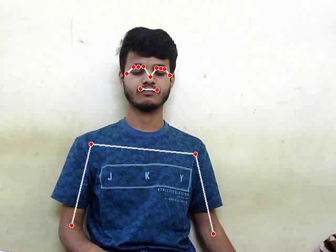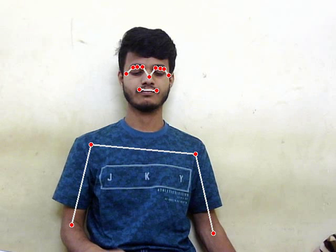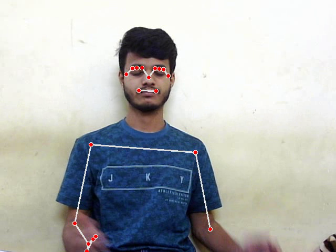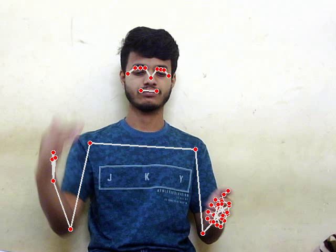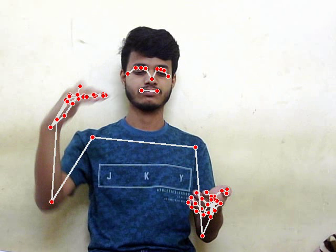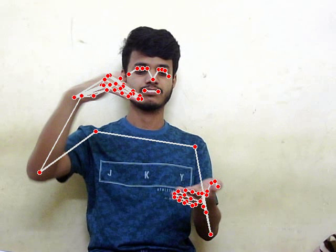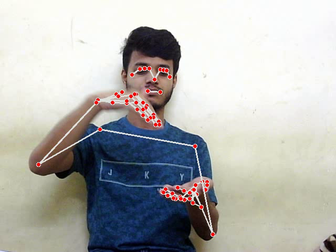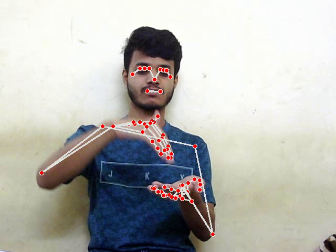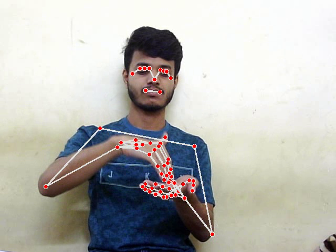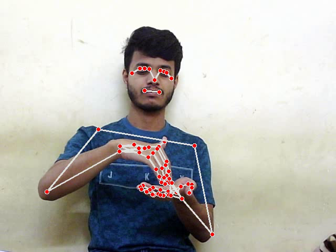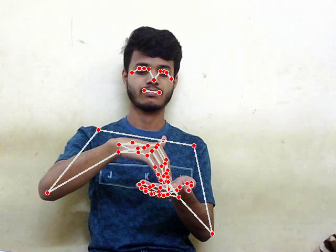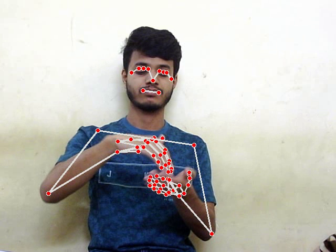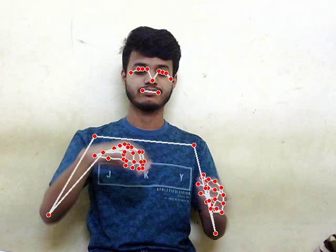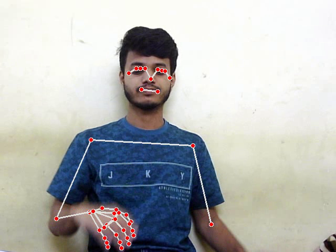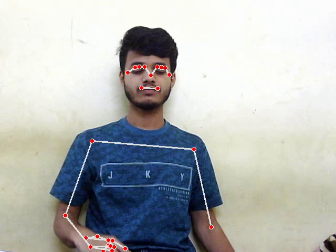again